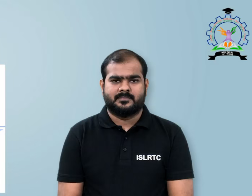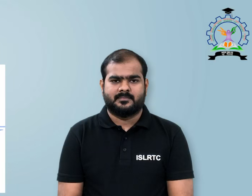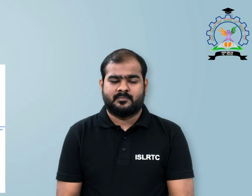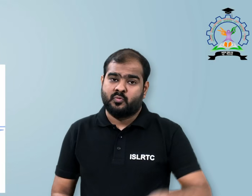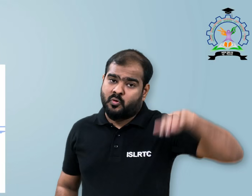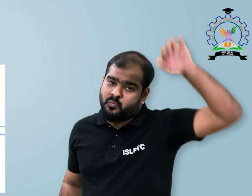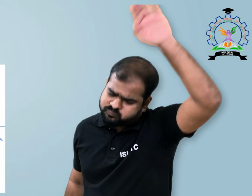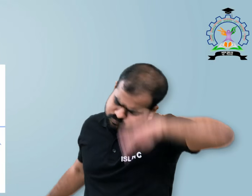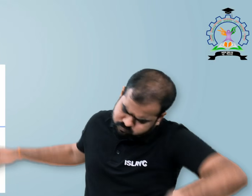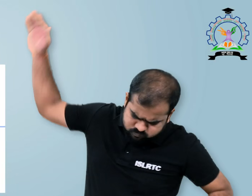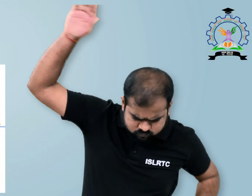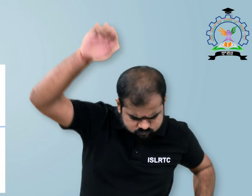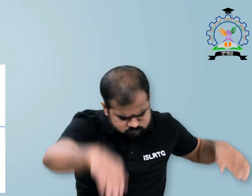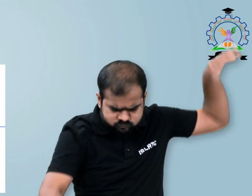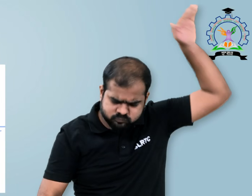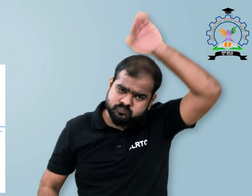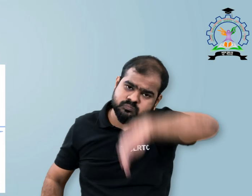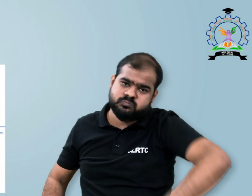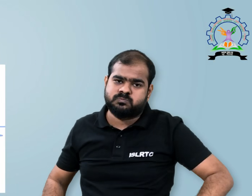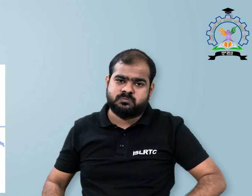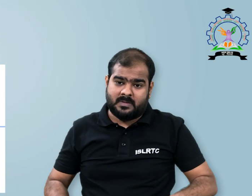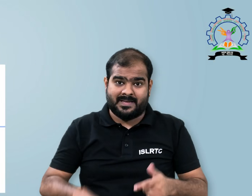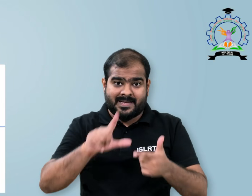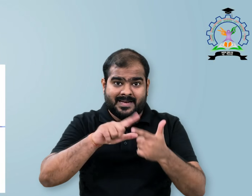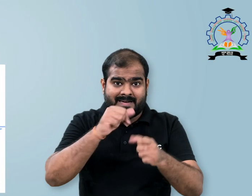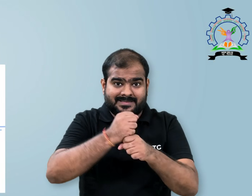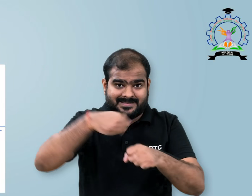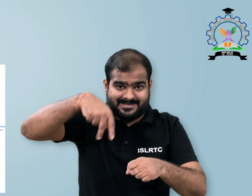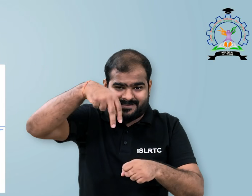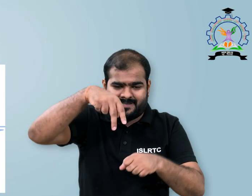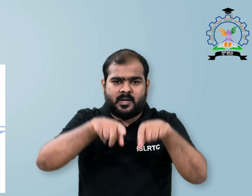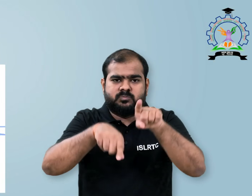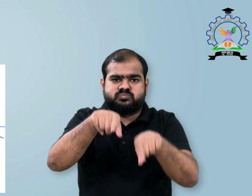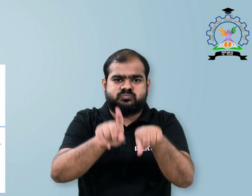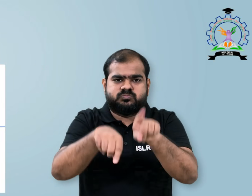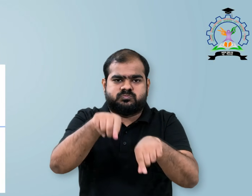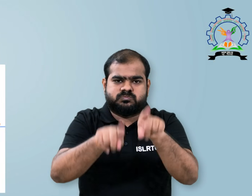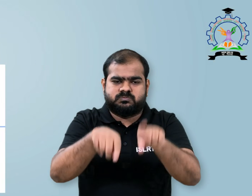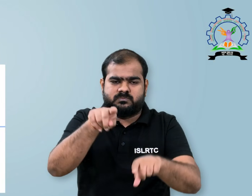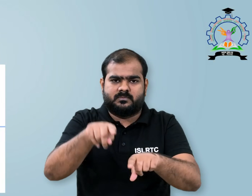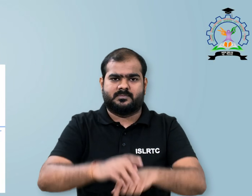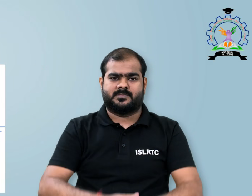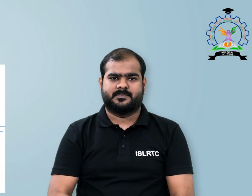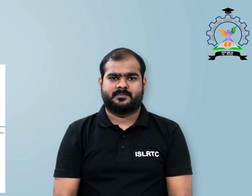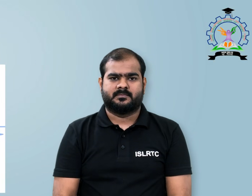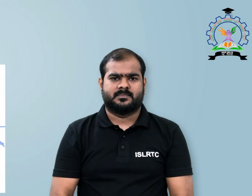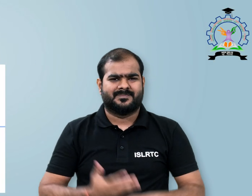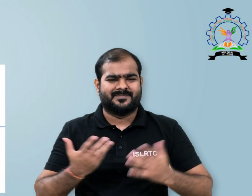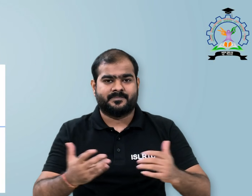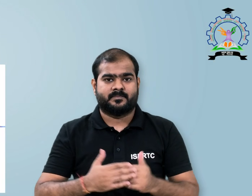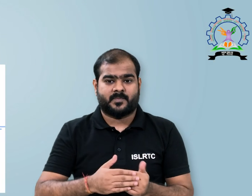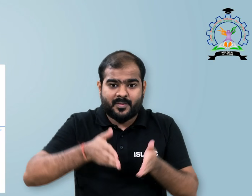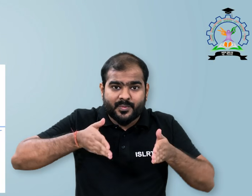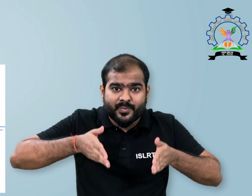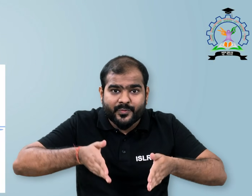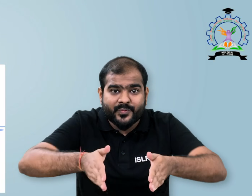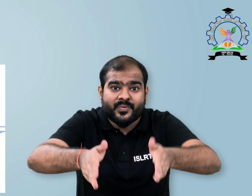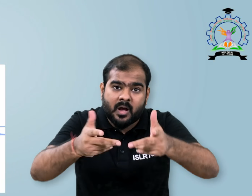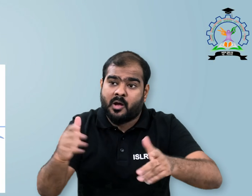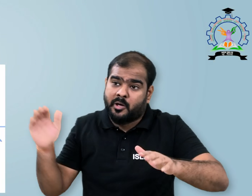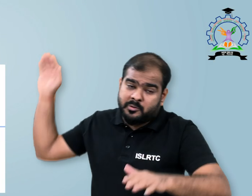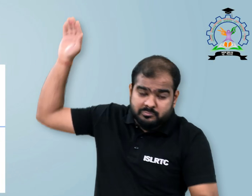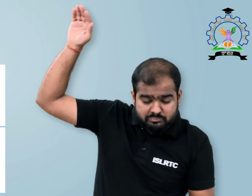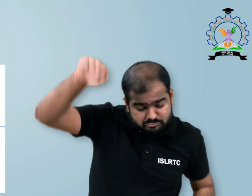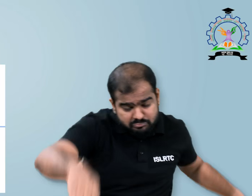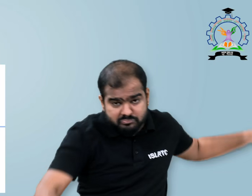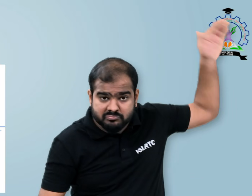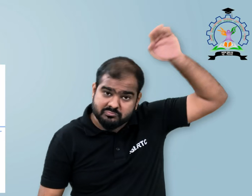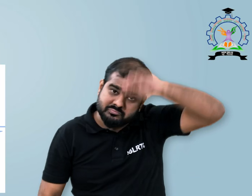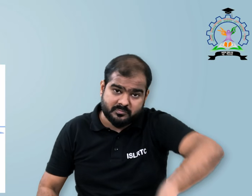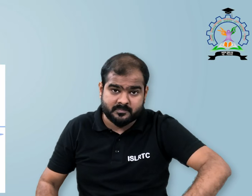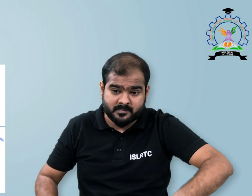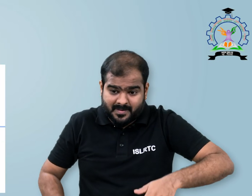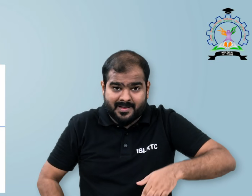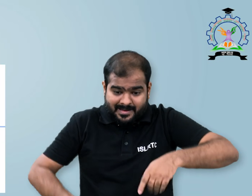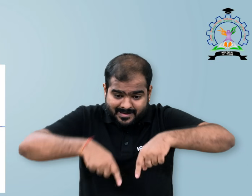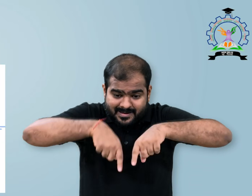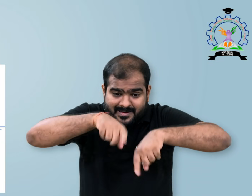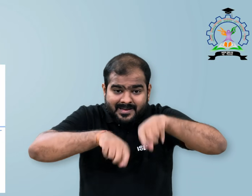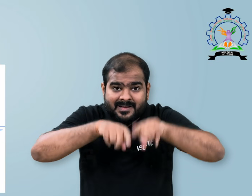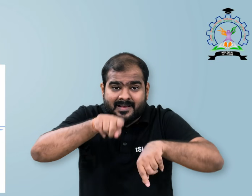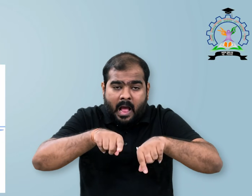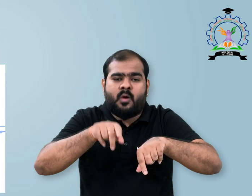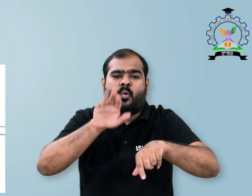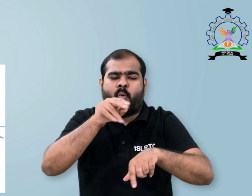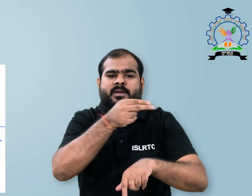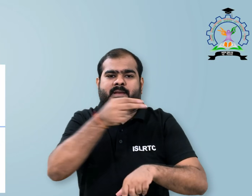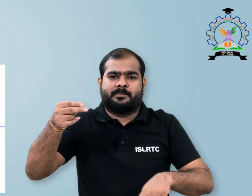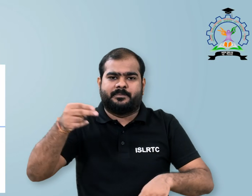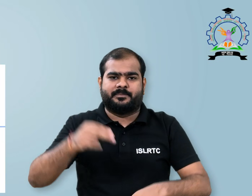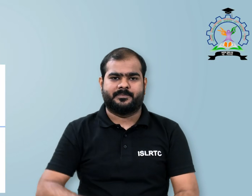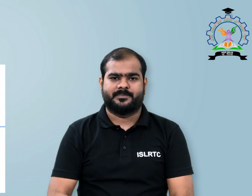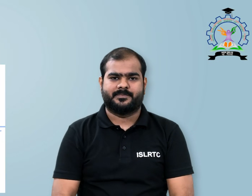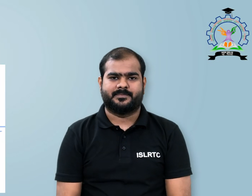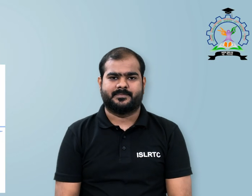Crawl Crawl: Another term for the front crawl, a fast swimming stroke with alternating arm movements and a flutter kick.